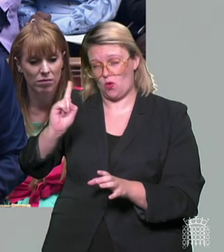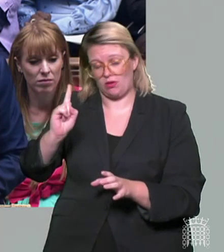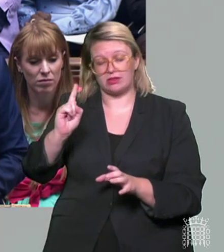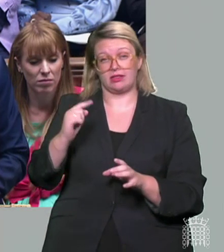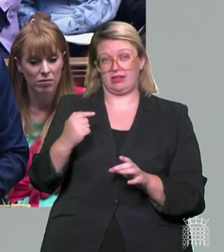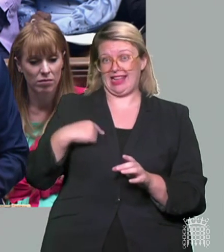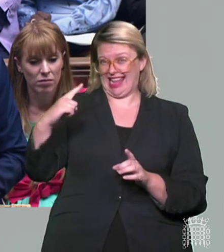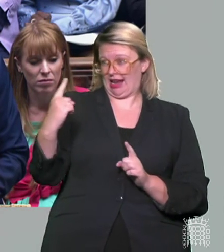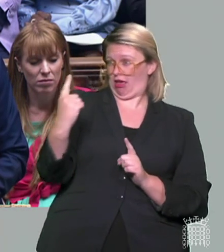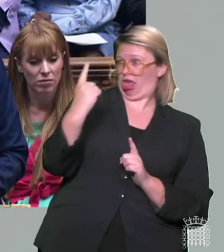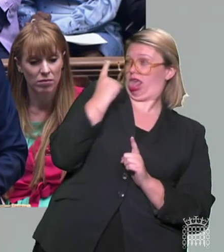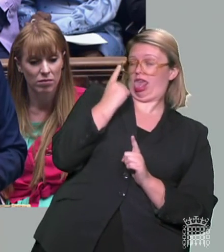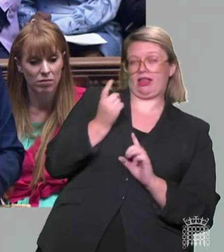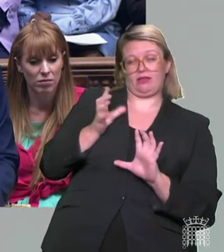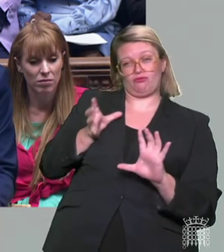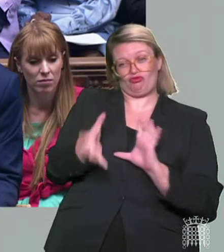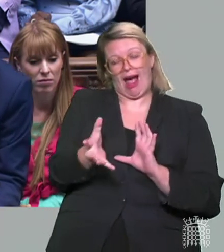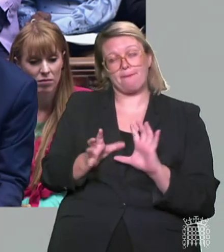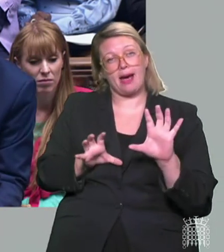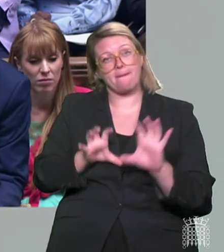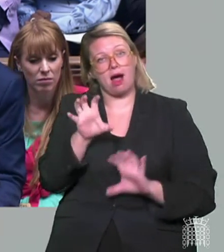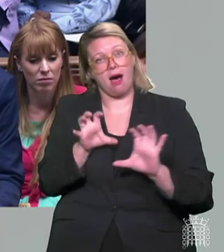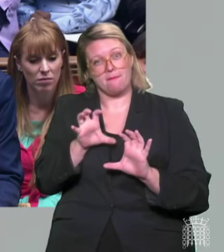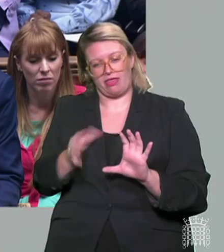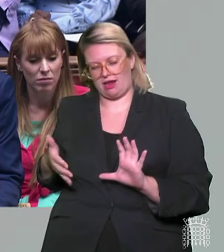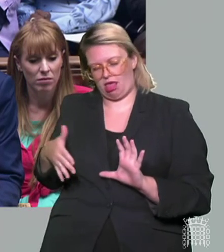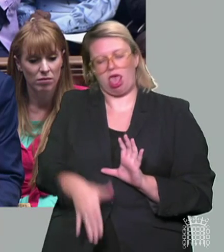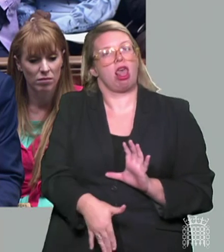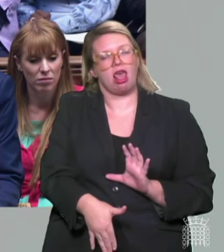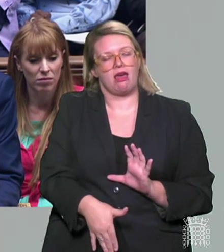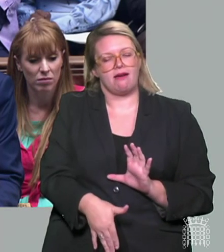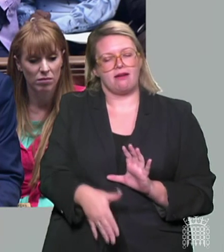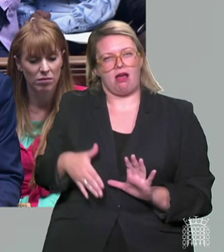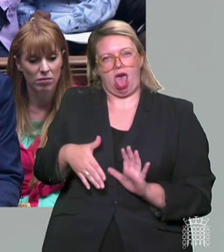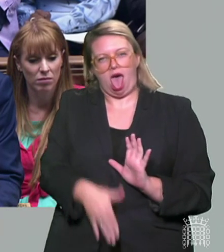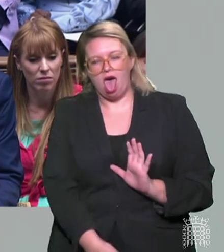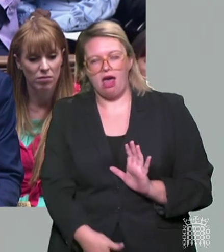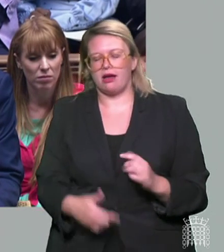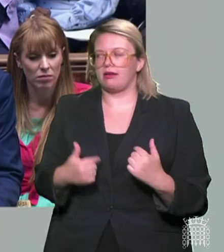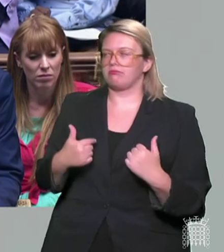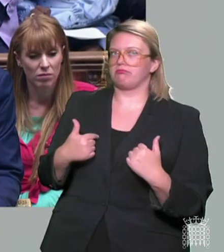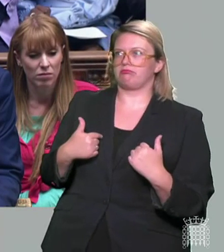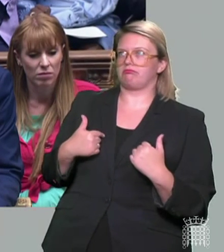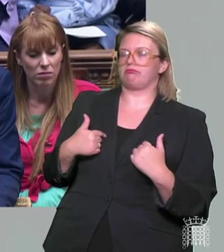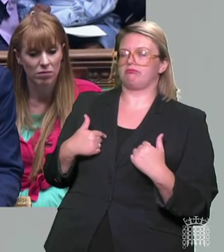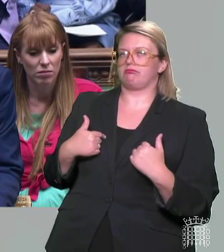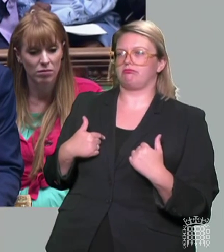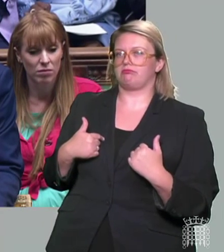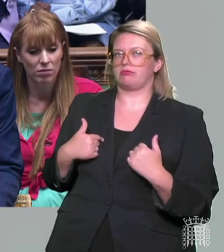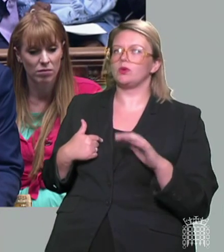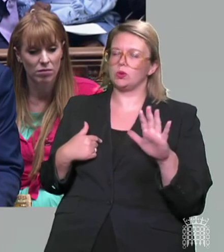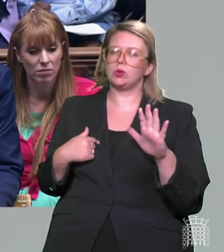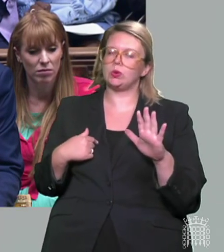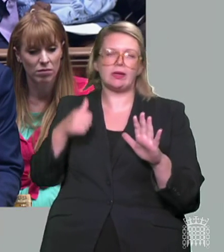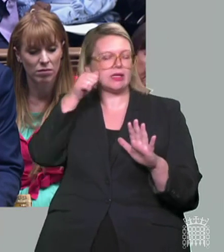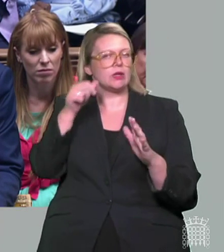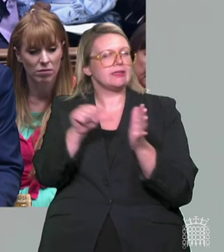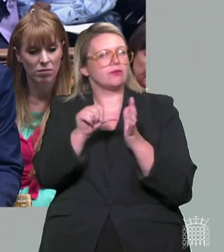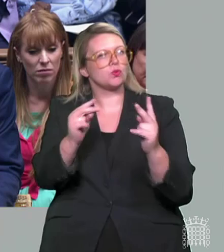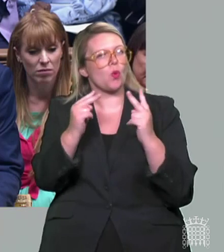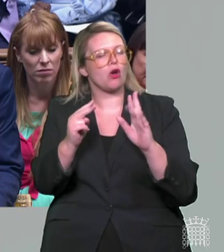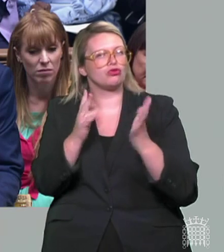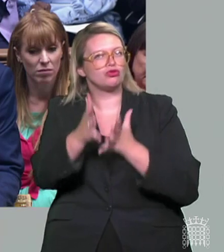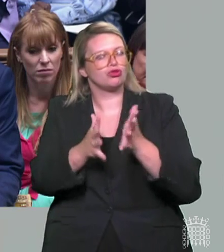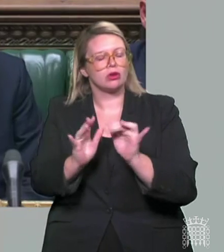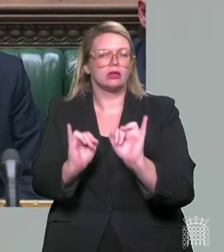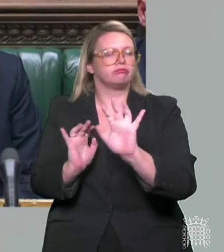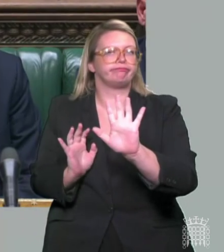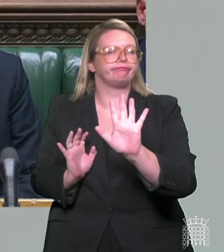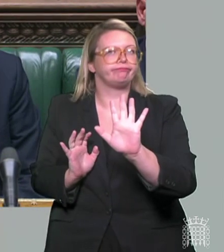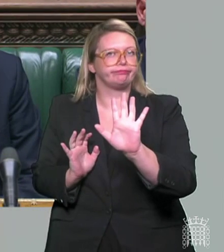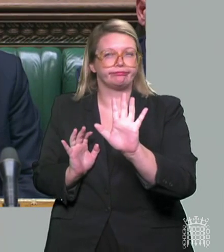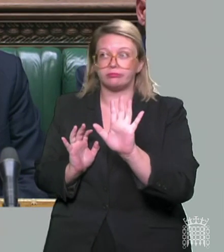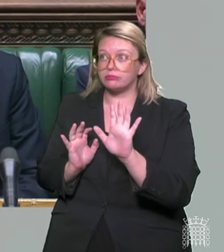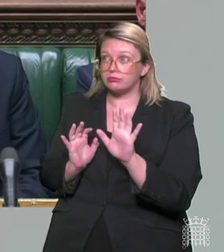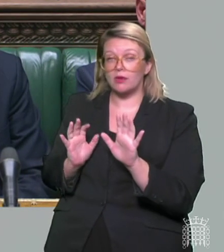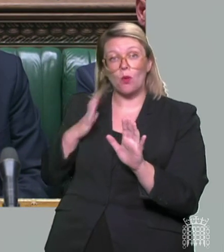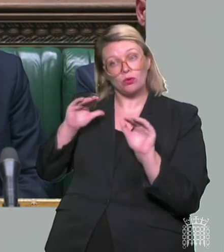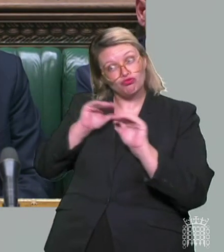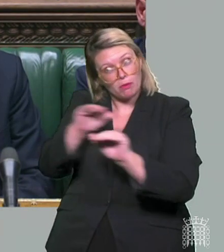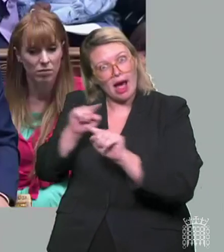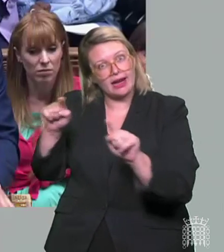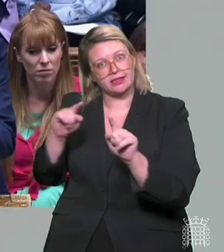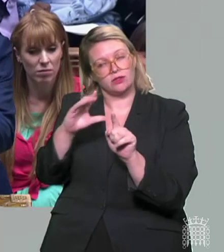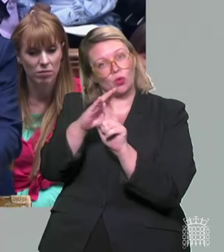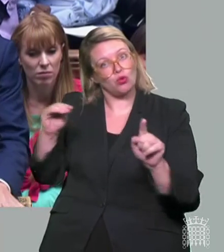I froze.” I accept that that is not easy listening, but it is a reminder to all those propping up this Prime Minister just how serious the situation is.